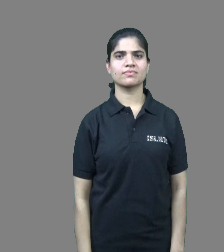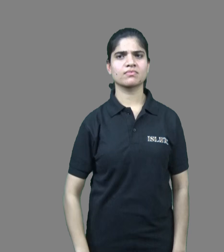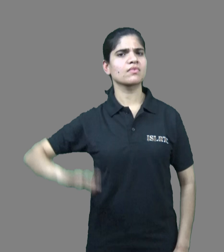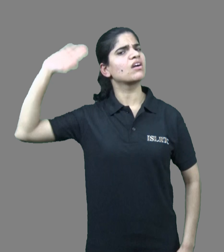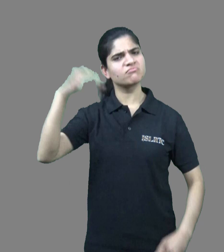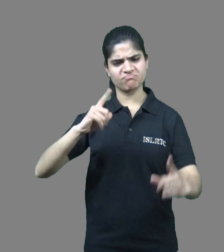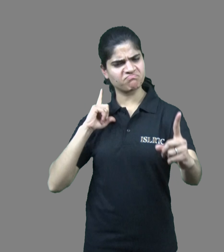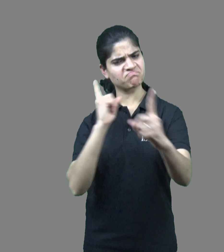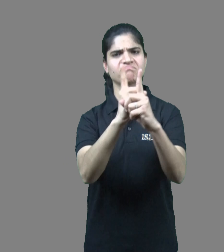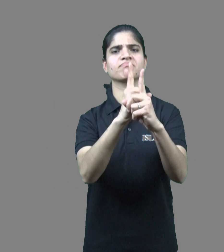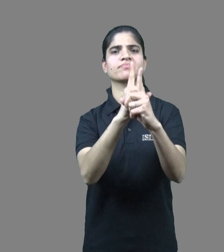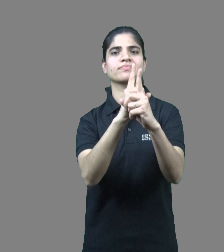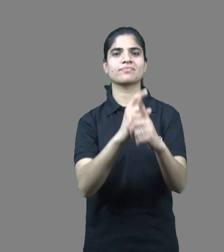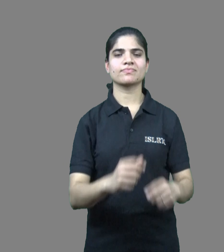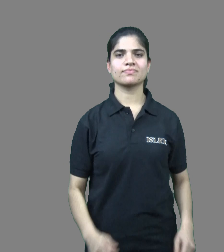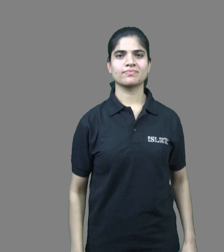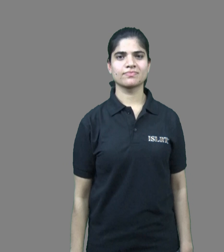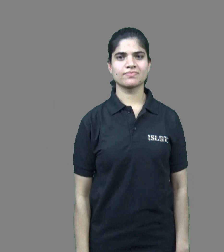Dare Challenge